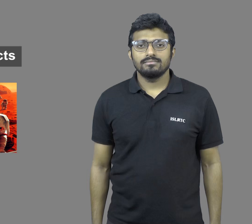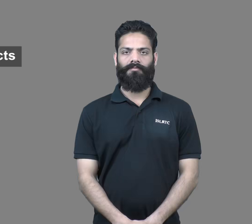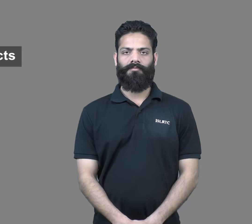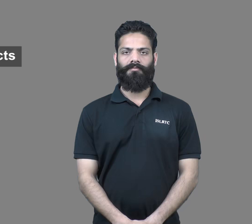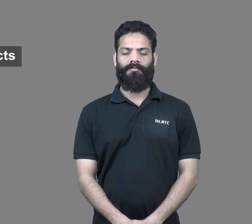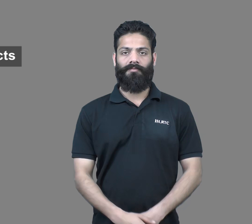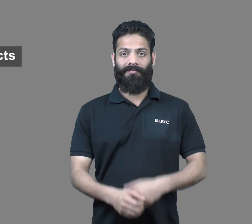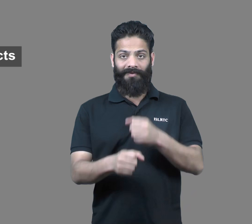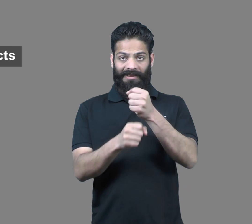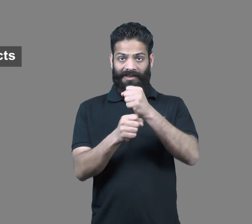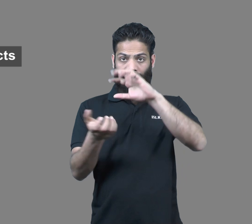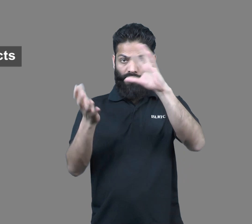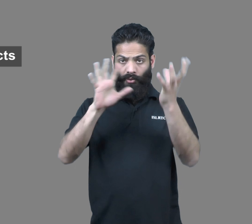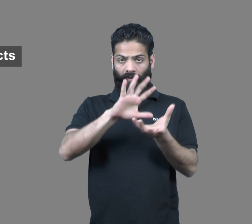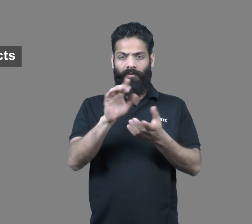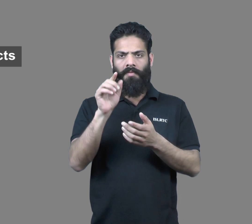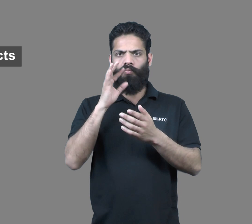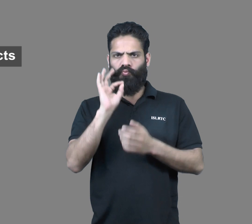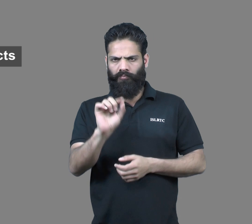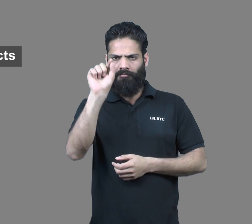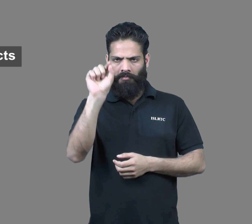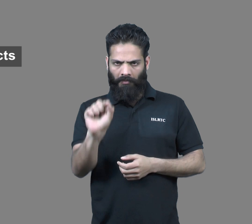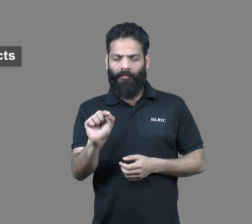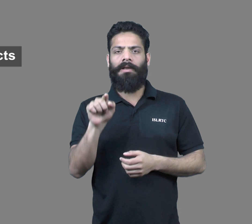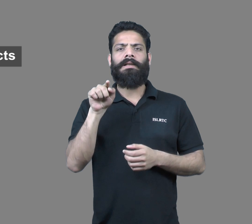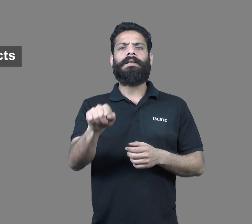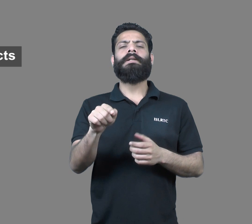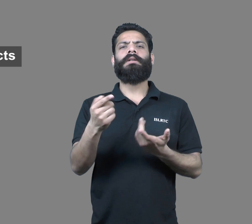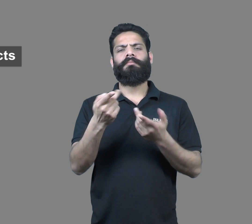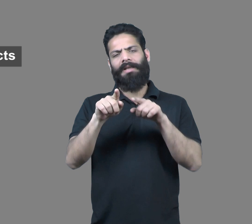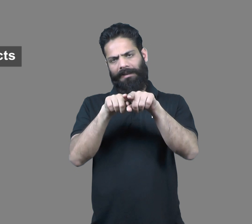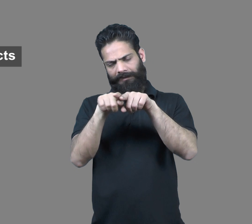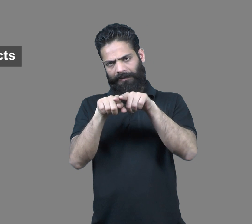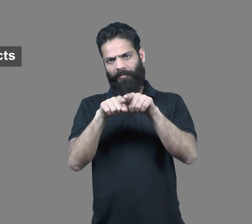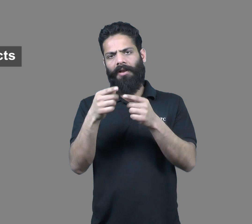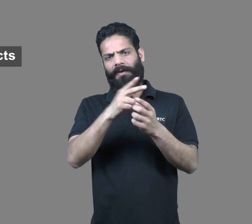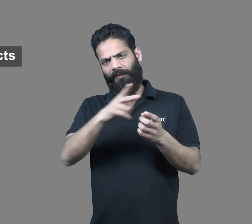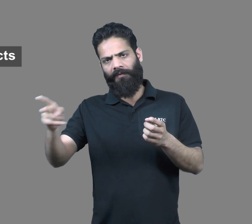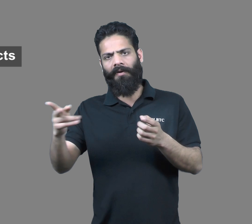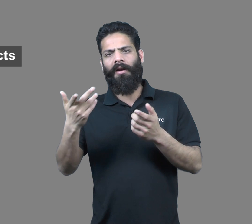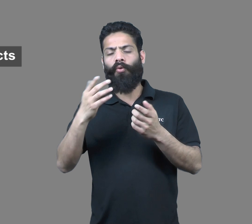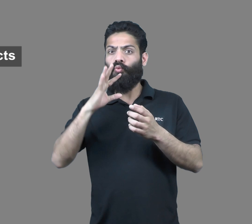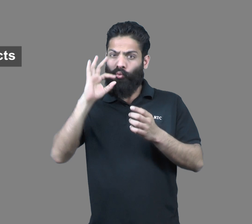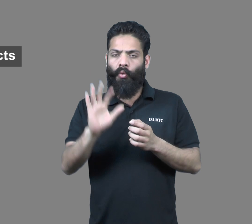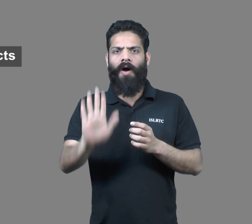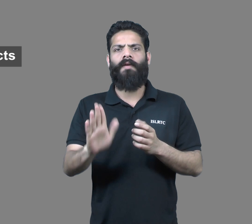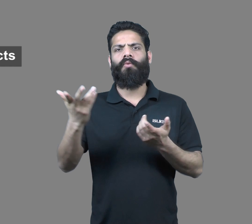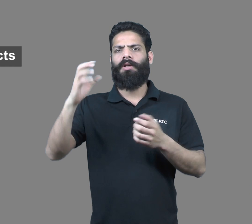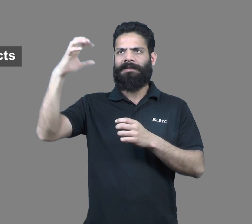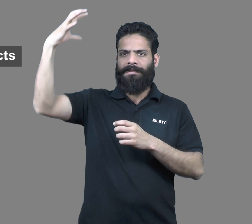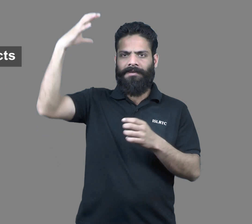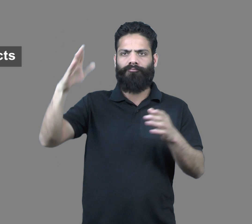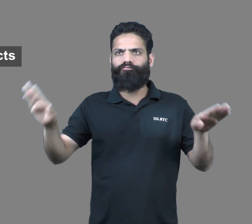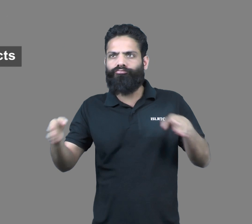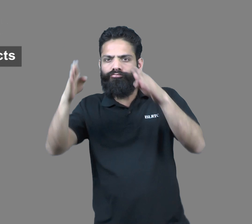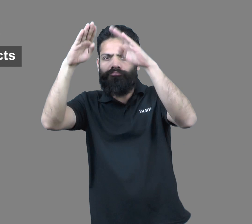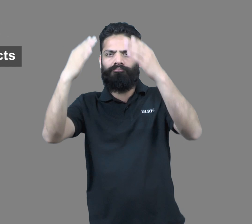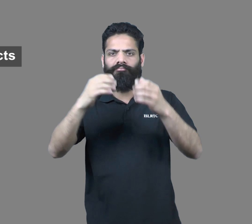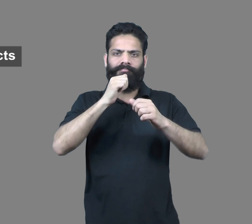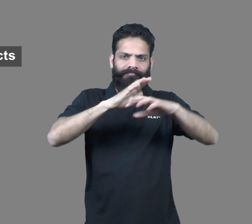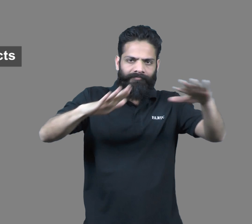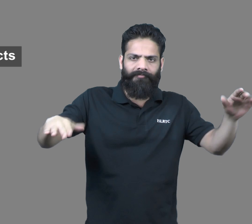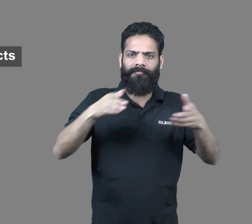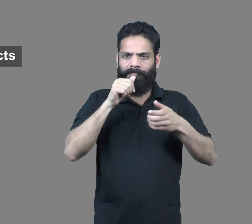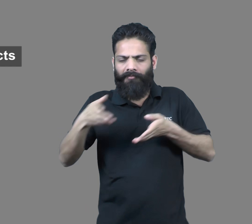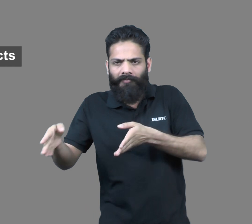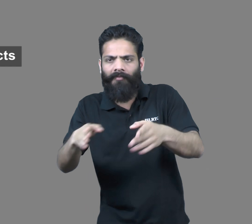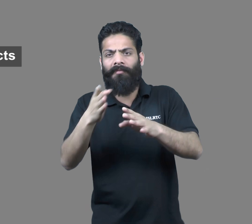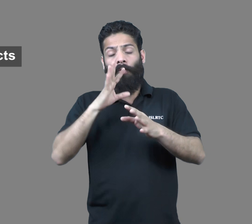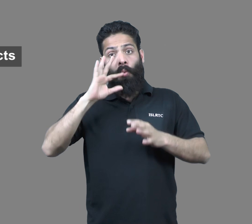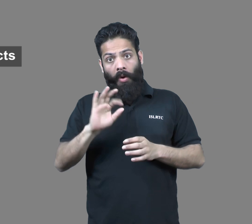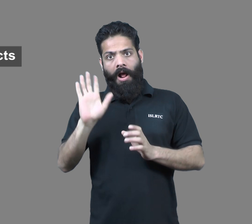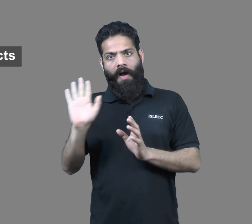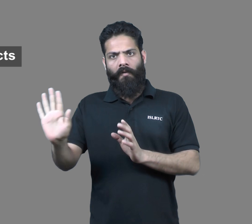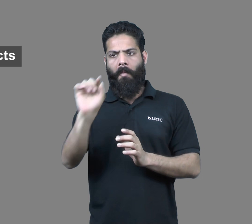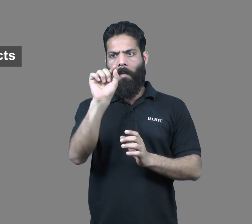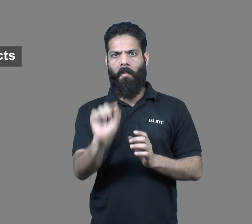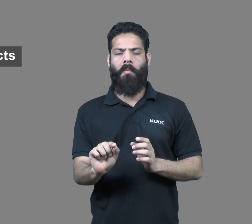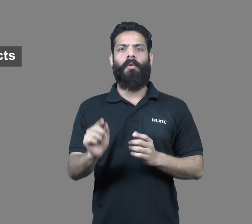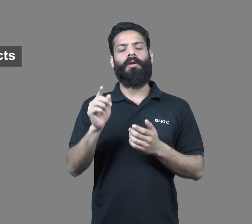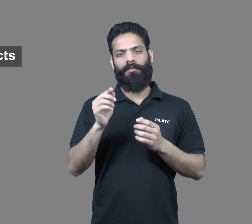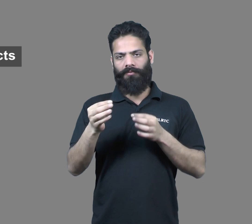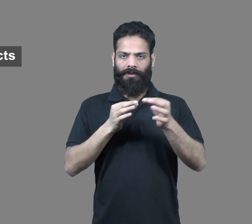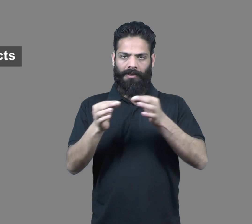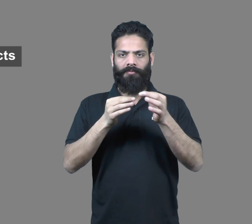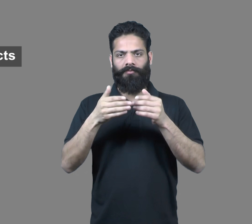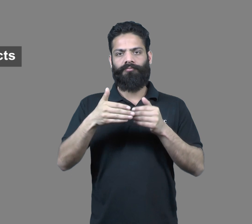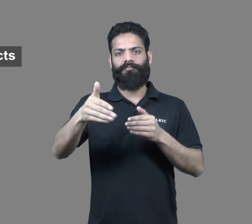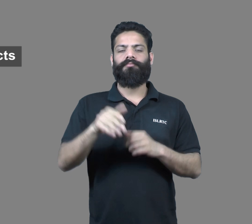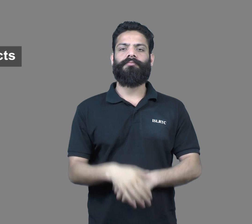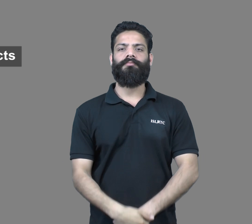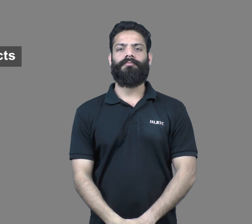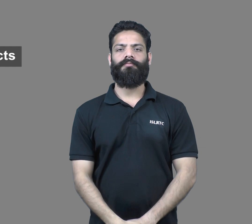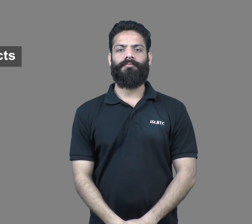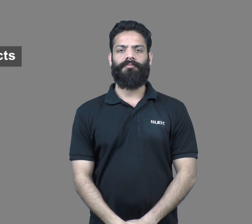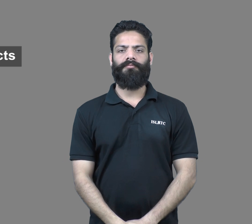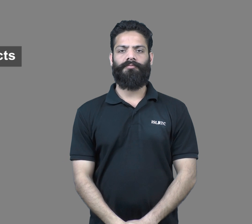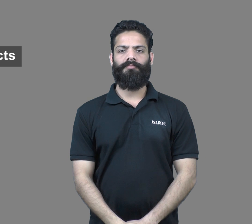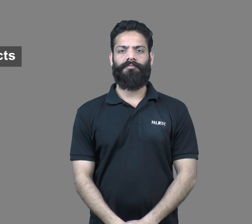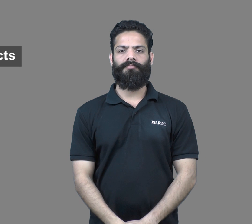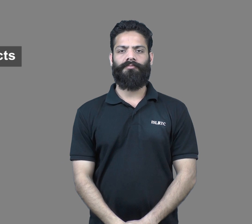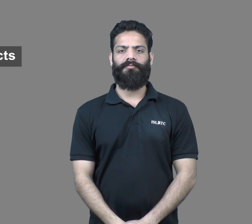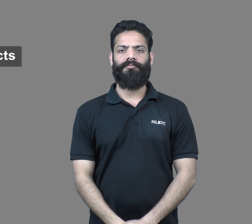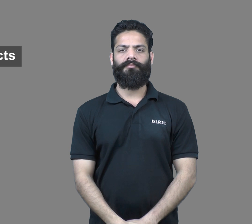Geographical Facts